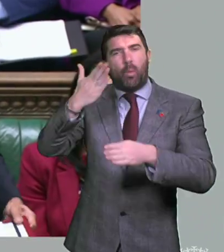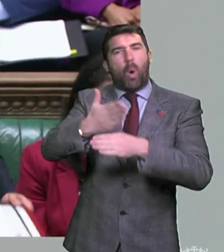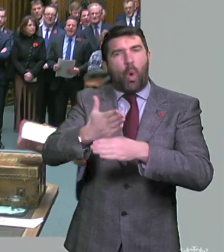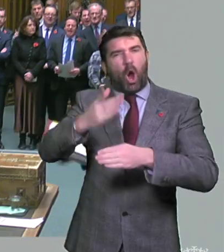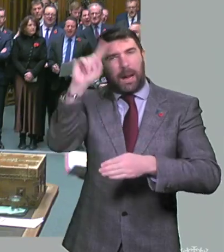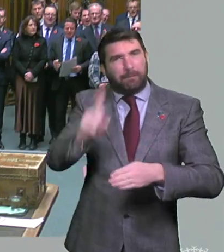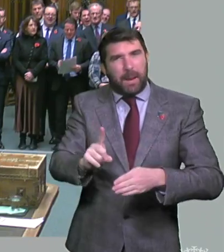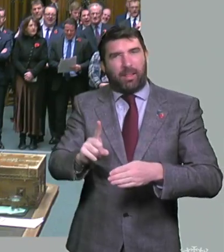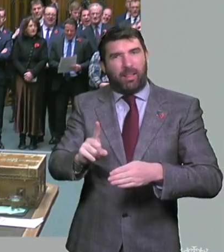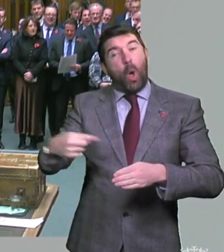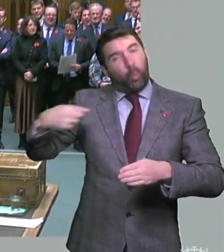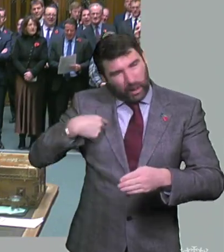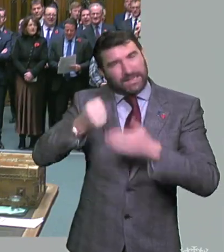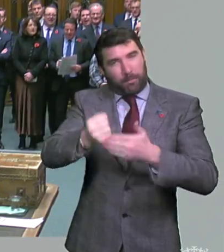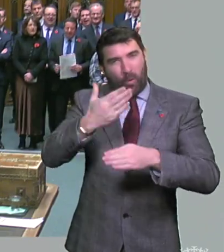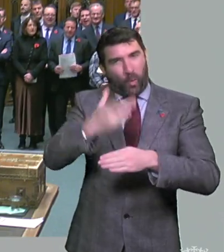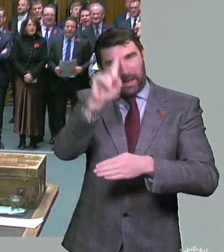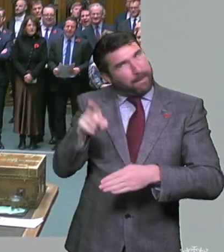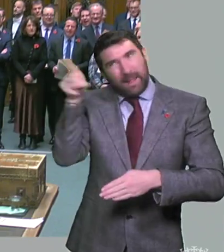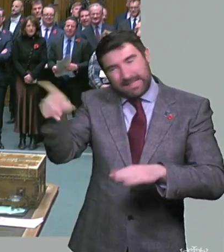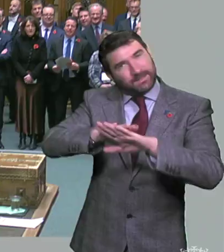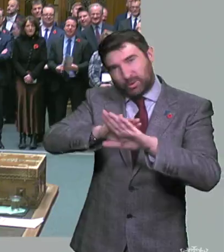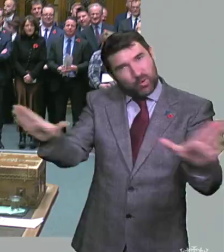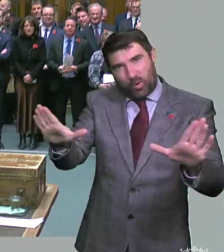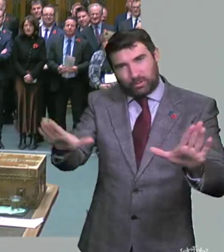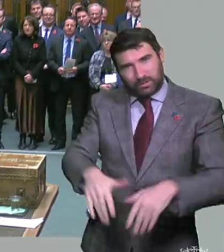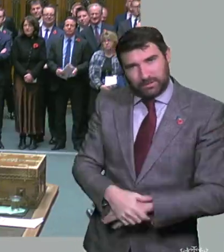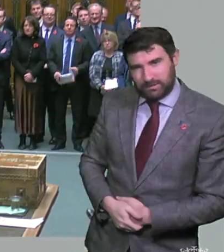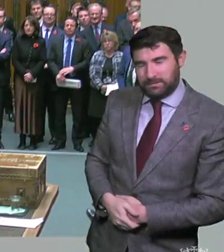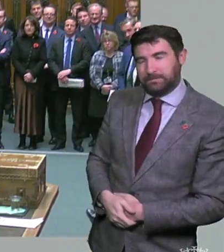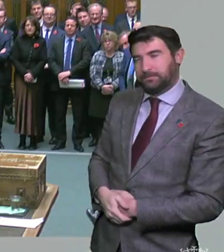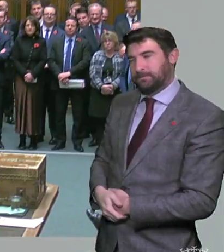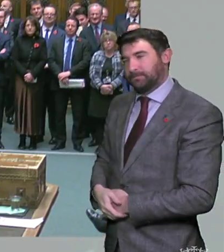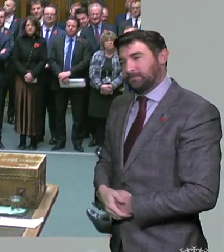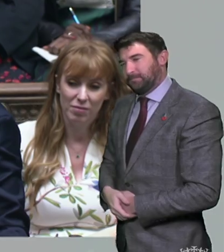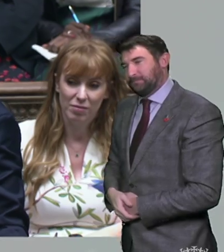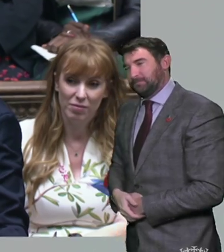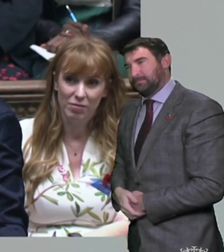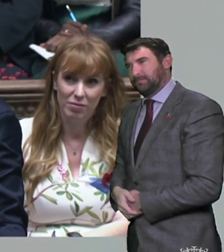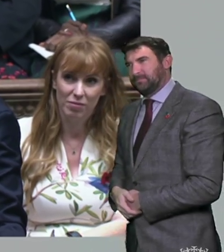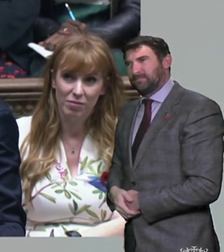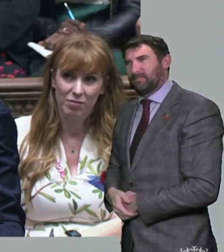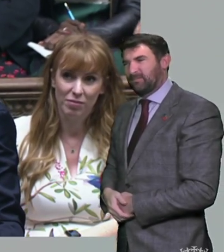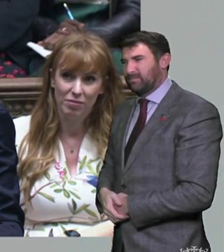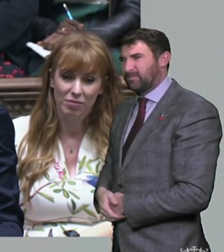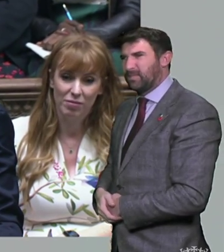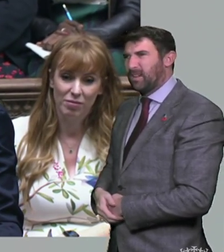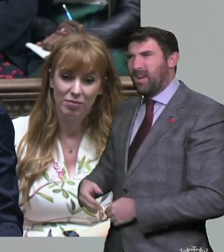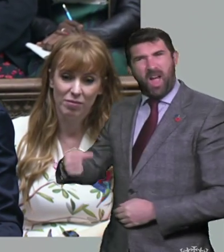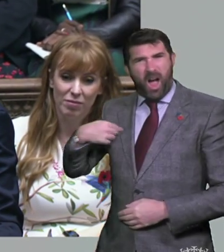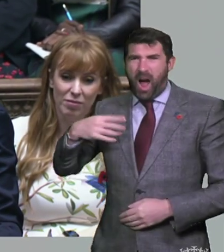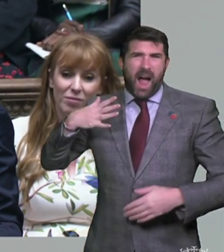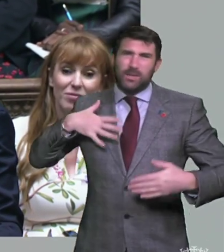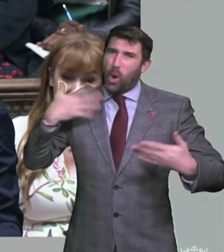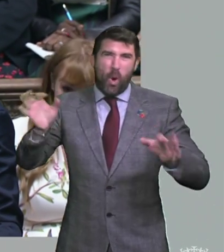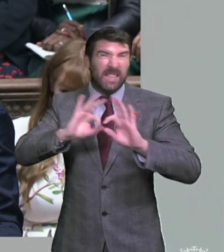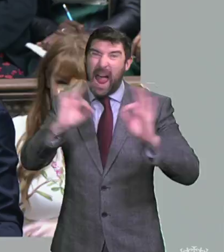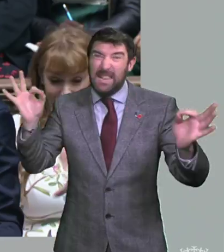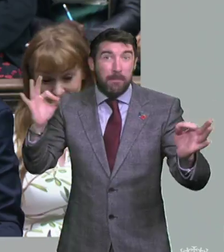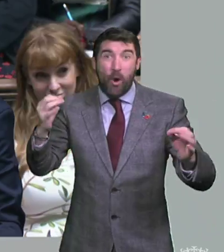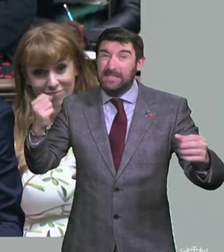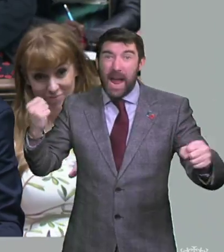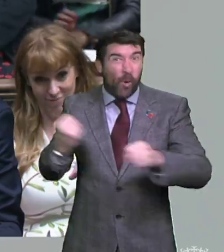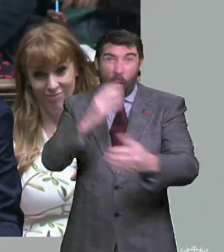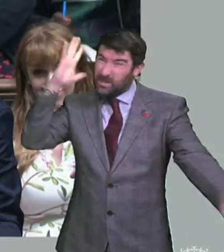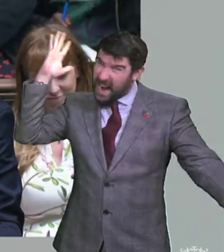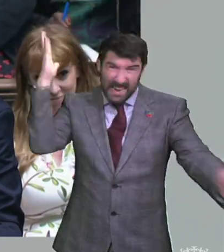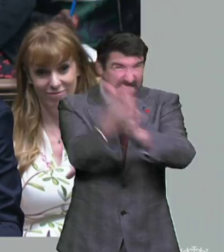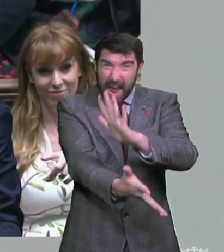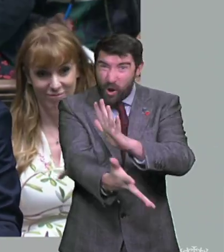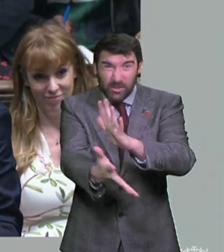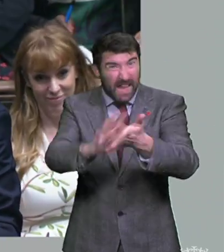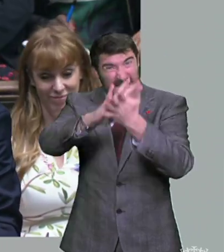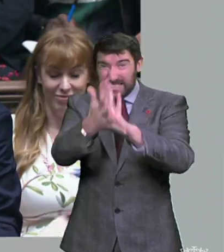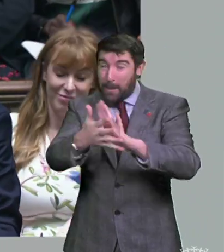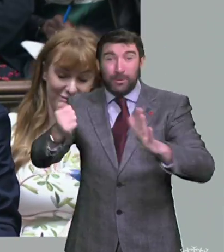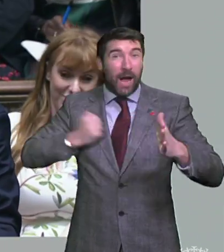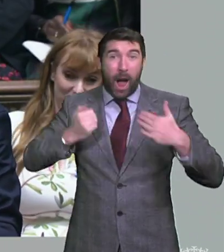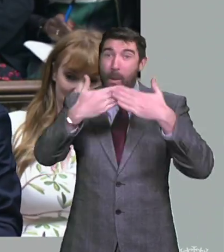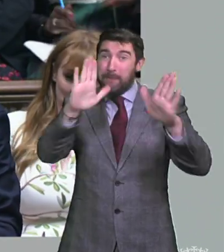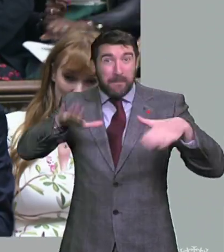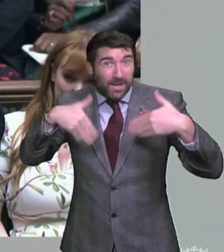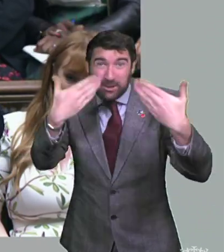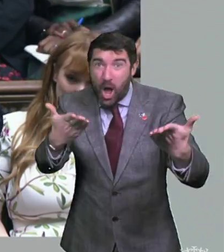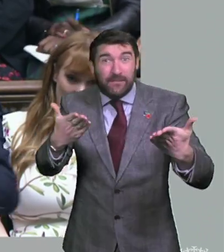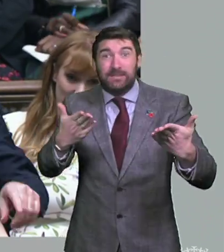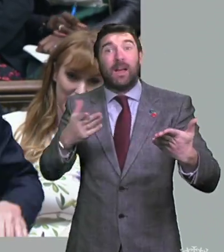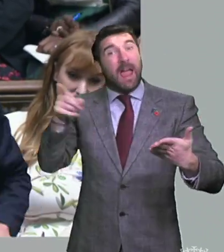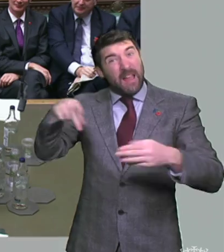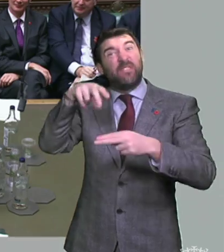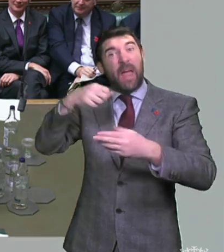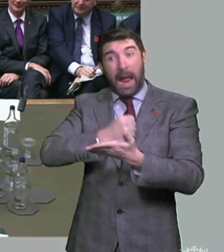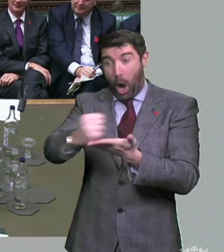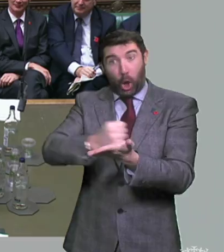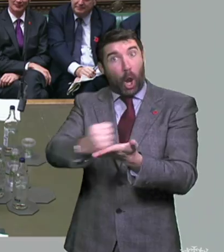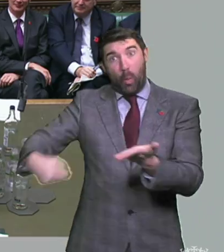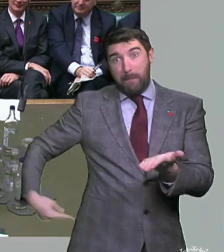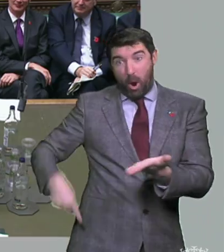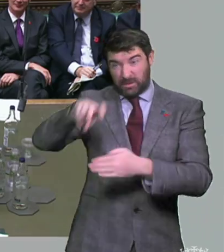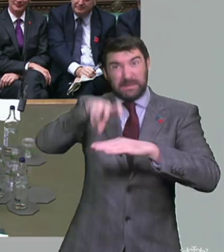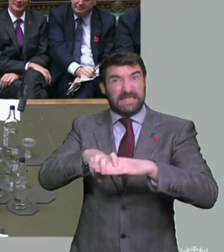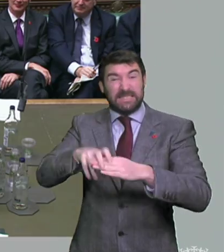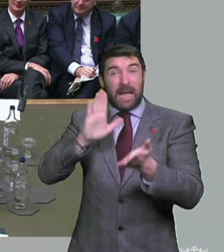I am against all those causing chaos and damage to our public services and our economy, whether they are gluing themselves to the road or sitting on the Government Benches.